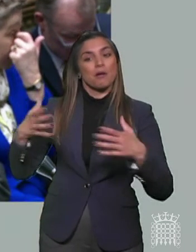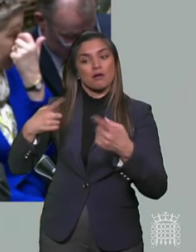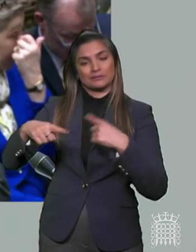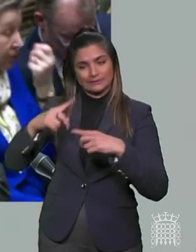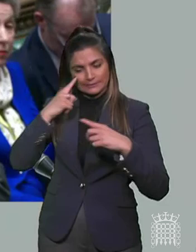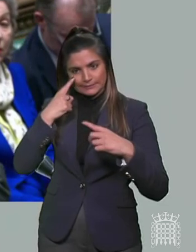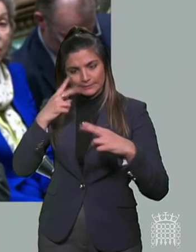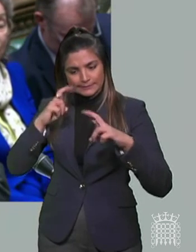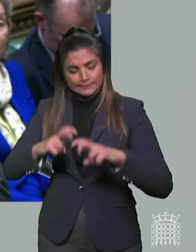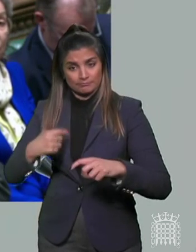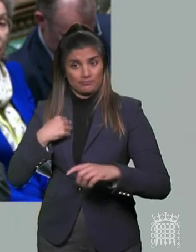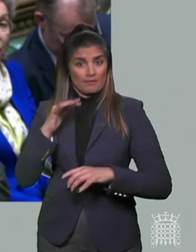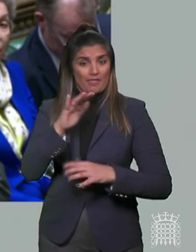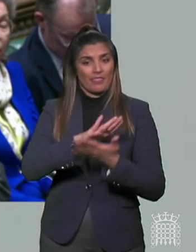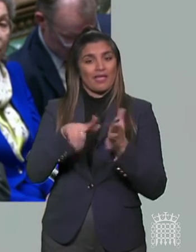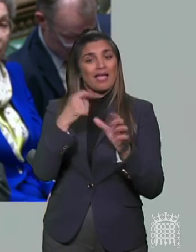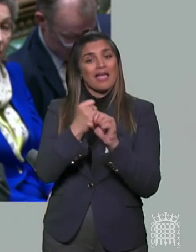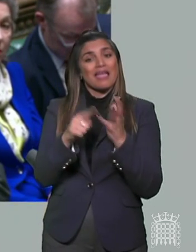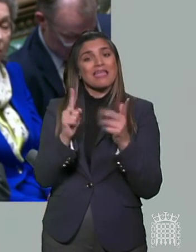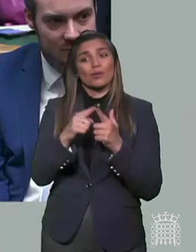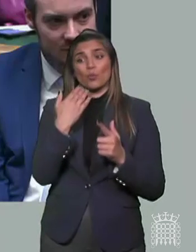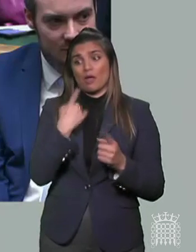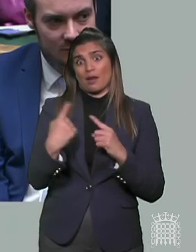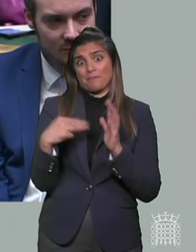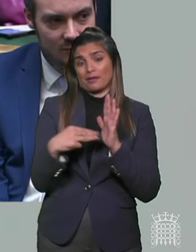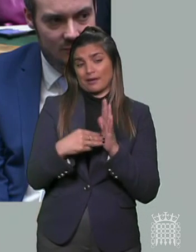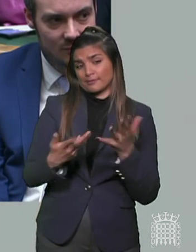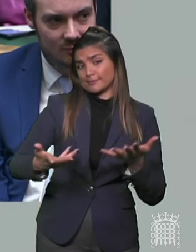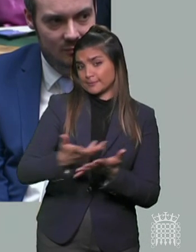I was in The Hague on Monday speaking to the Prosecutor and the President of the Court.